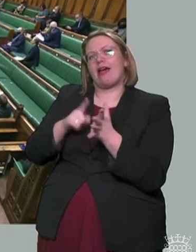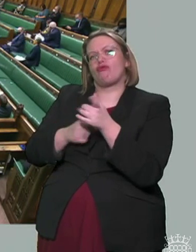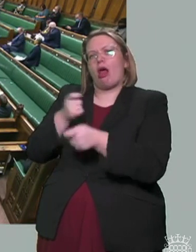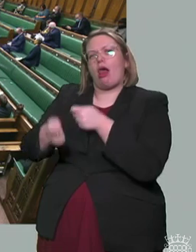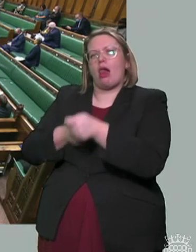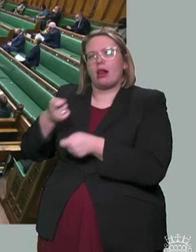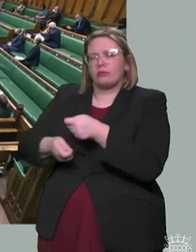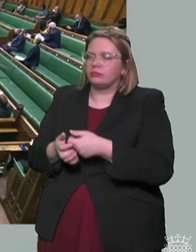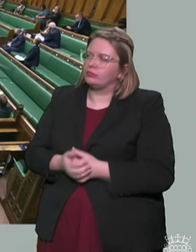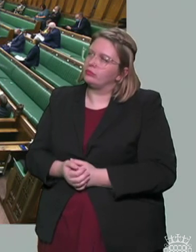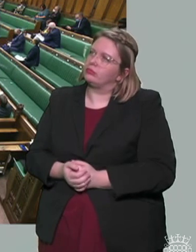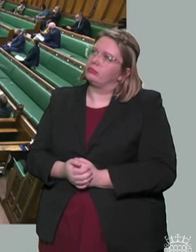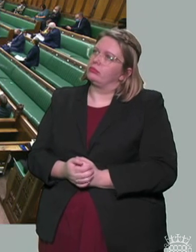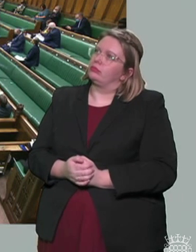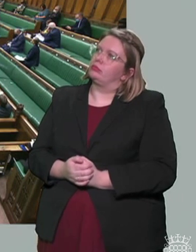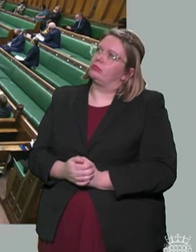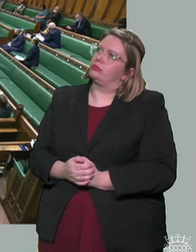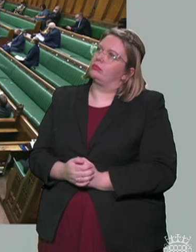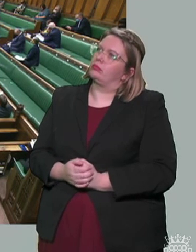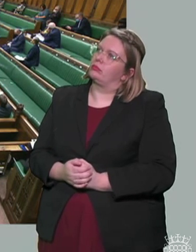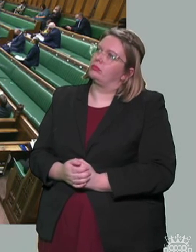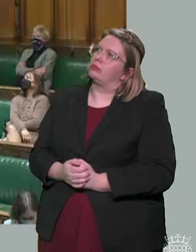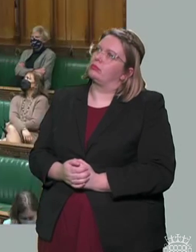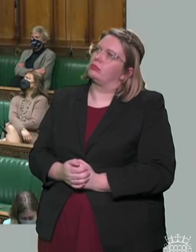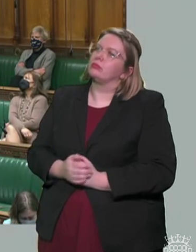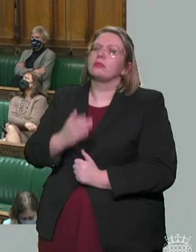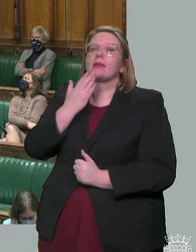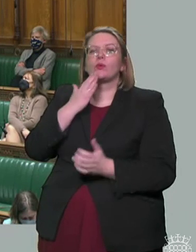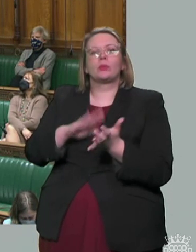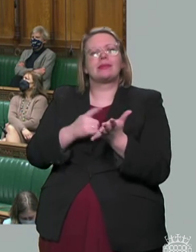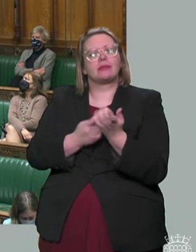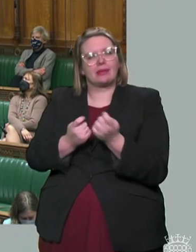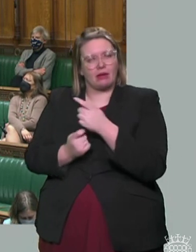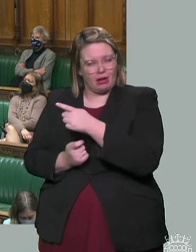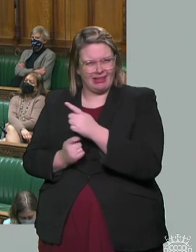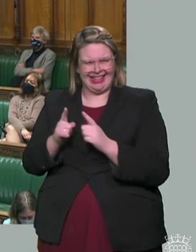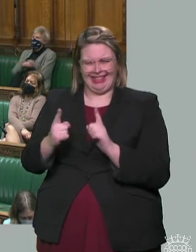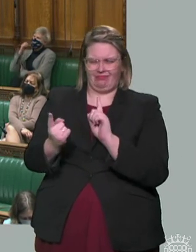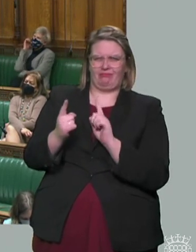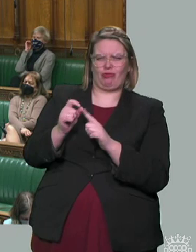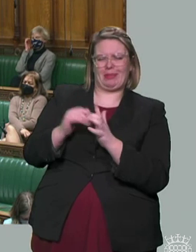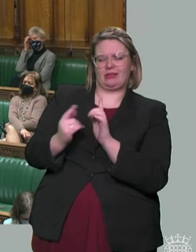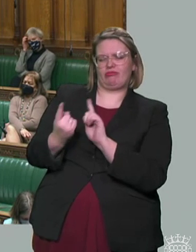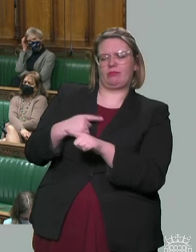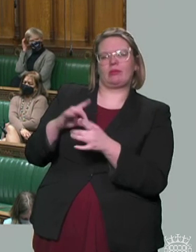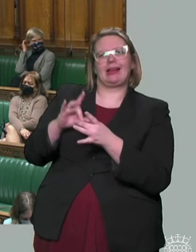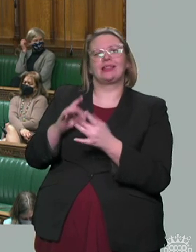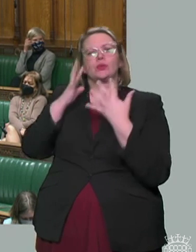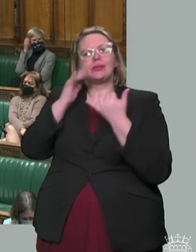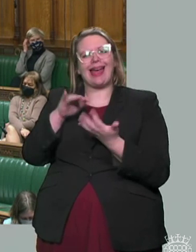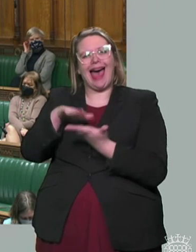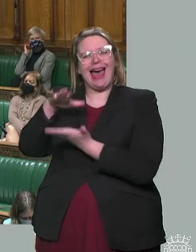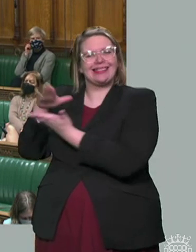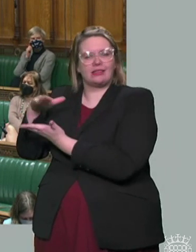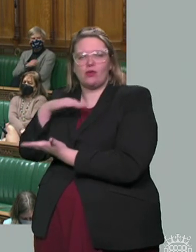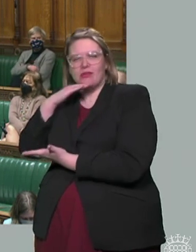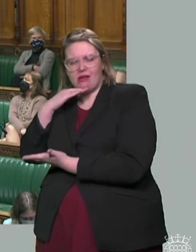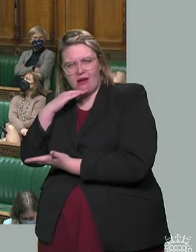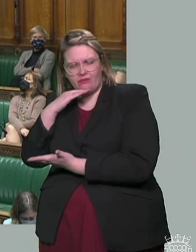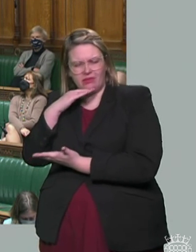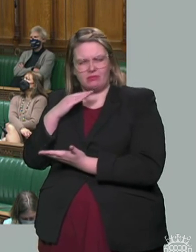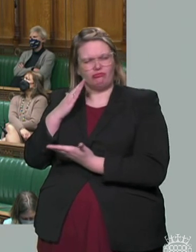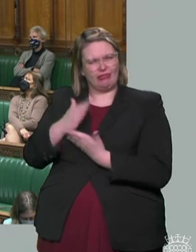The Prime Minister’s answers on the shortages of tests would have more credibility if he were to support British manufacturing.